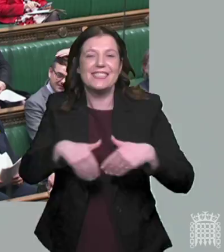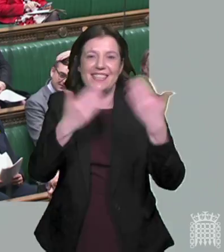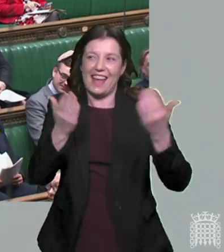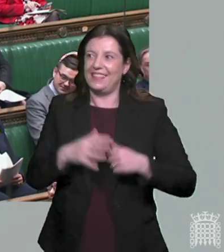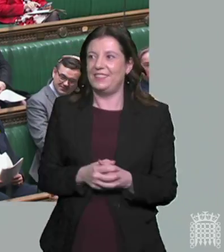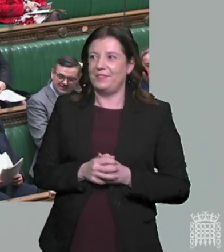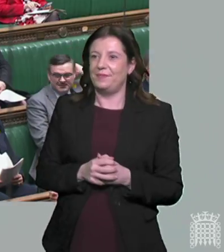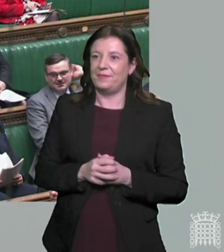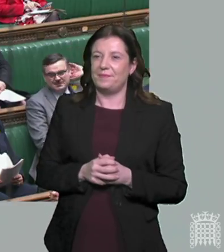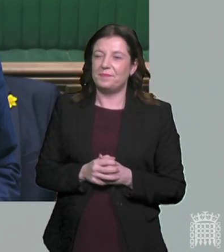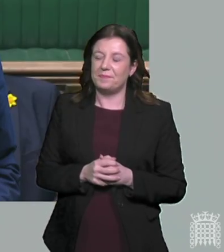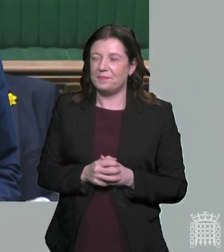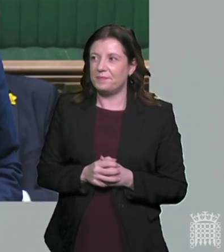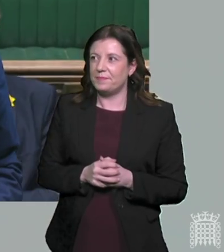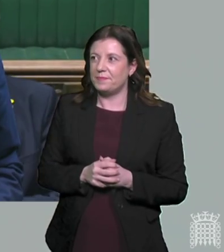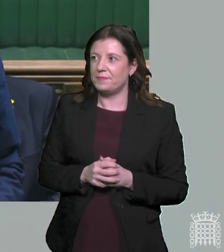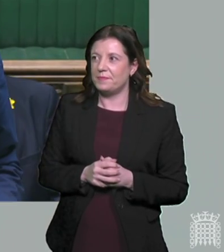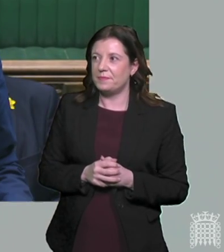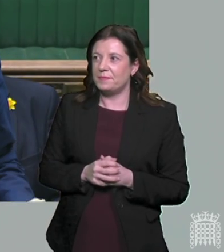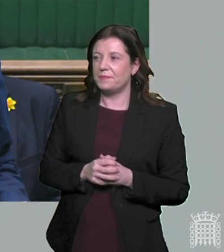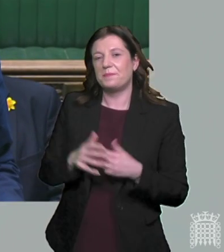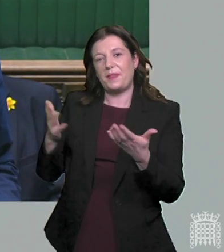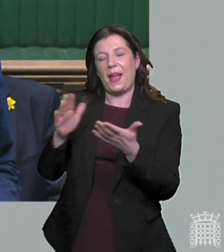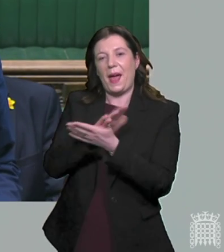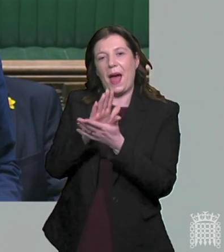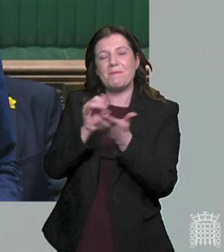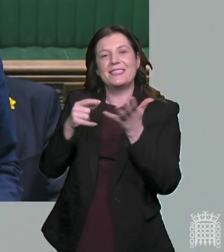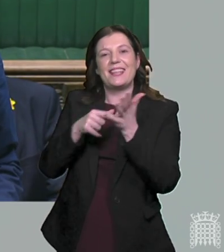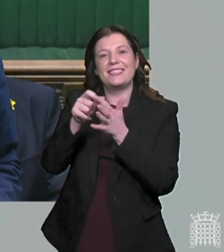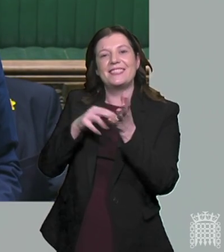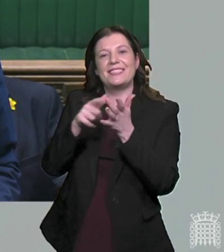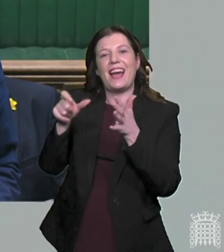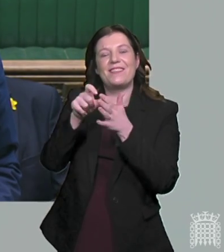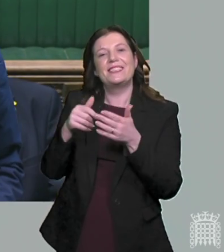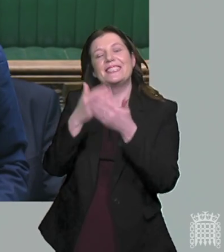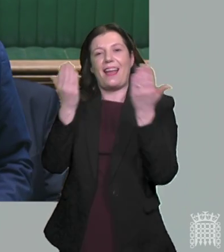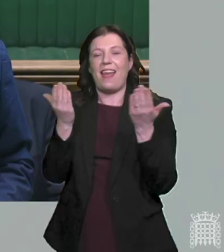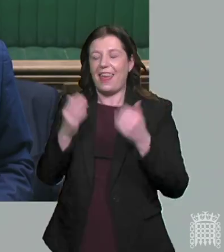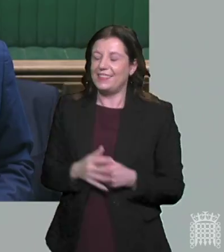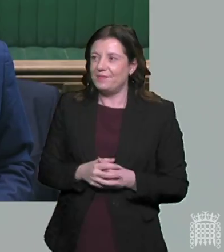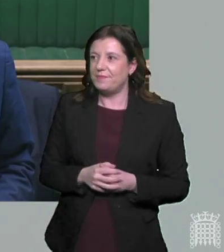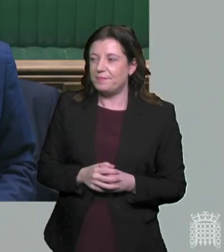Diolch yn fawr, Mr Llefarydd, and a happy St David’s Day—dydd gŵyl Dewi sant hapus.